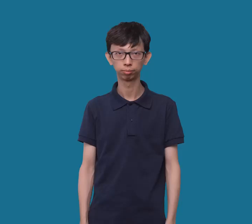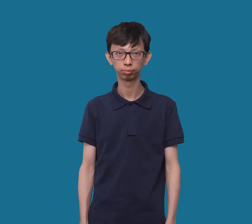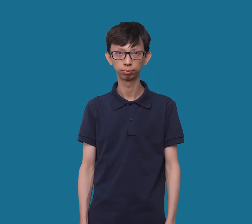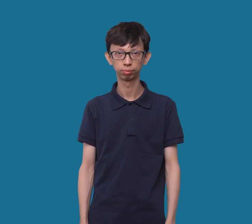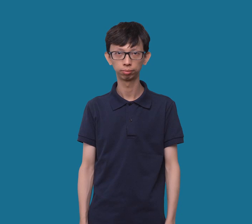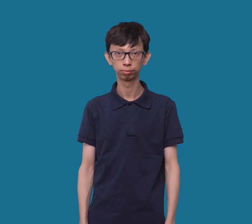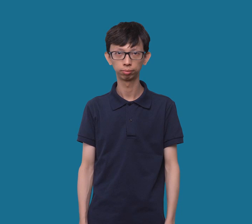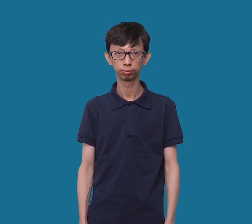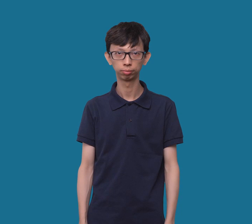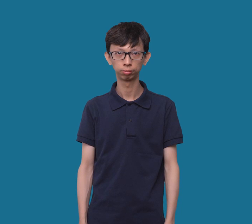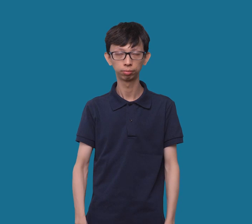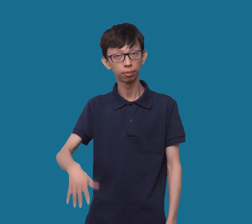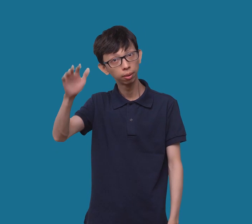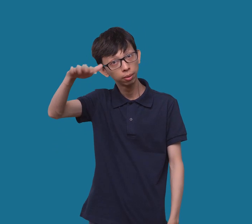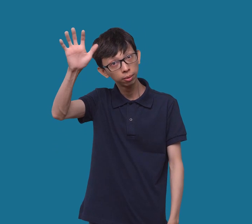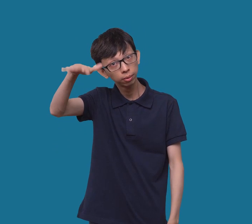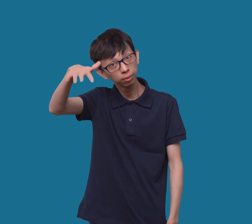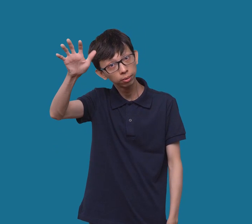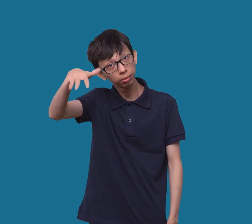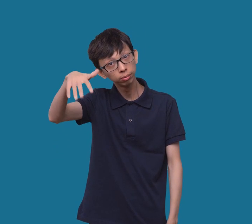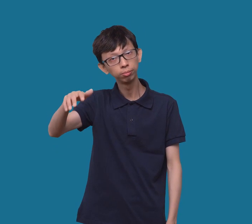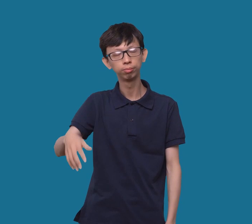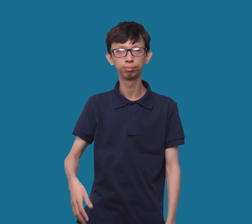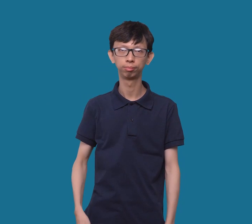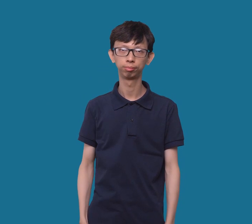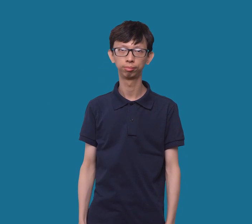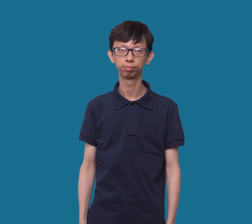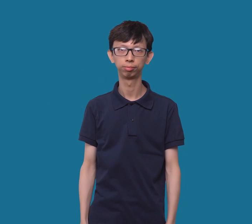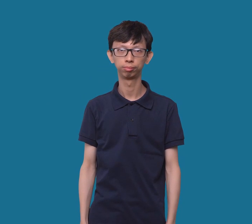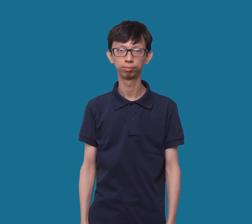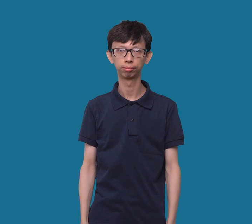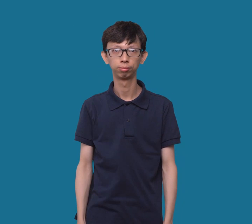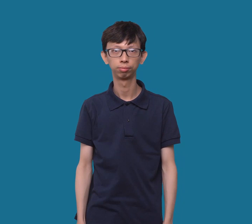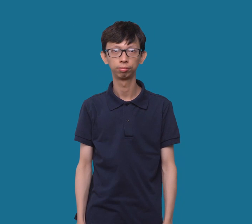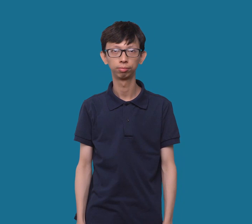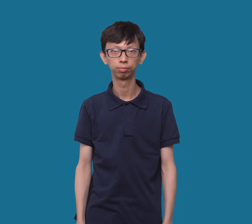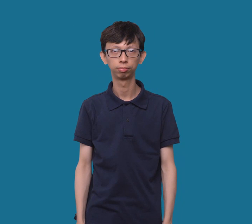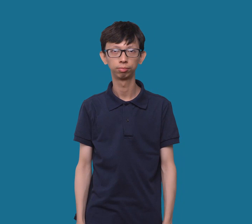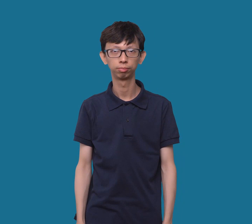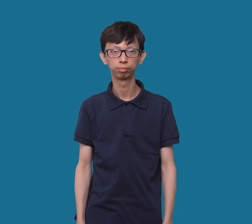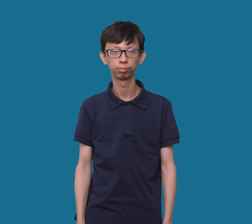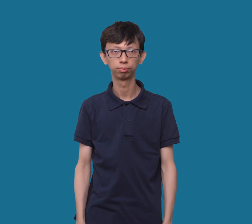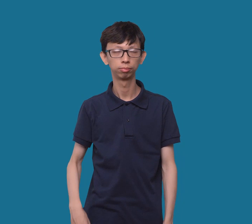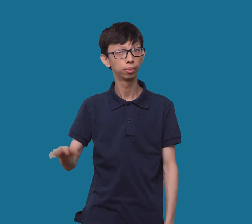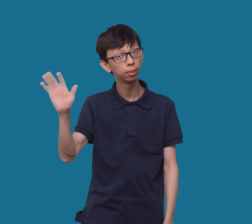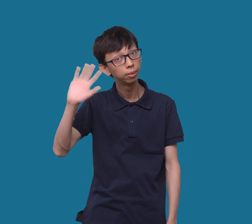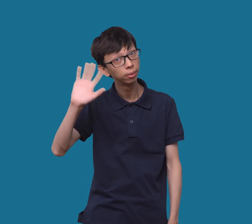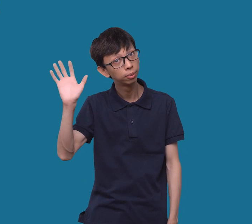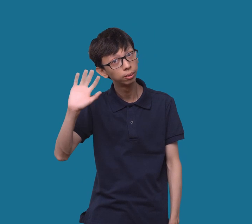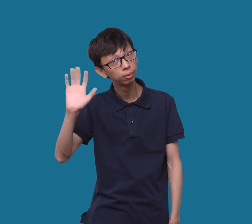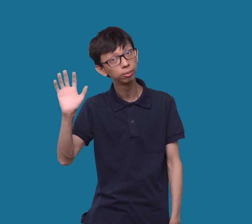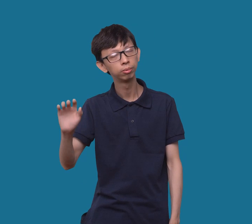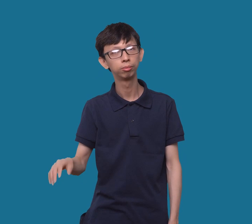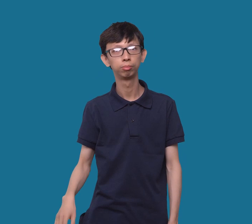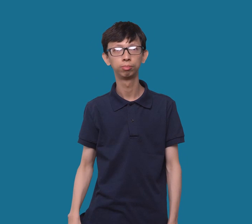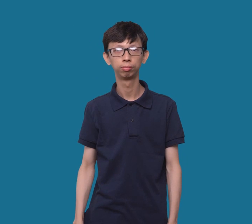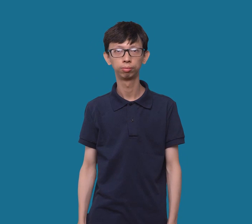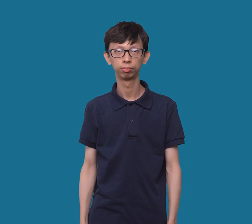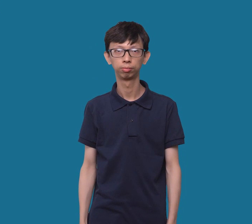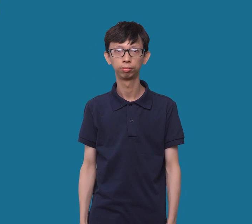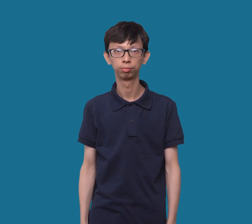vẫy tay